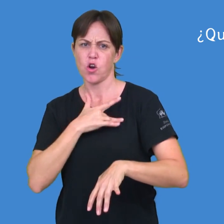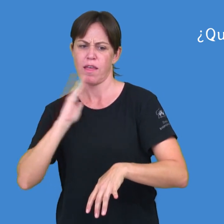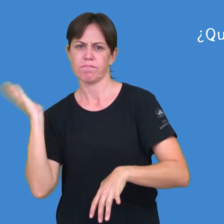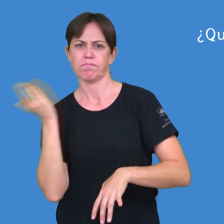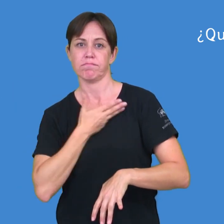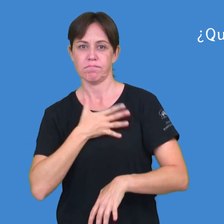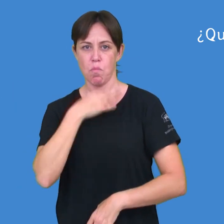afectar